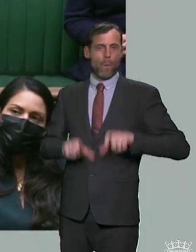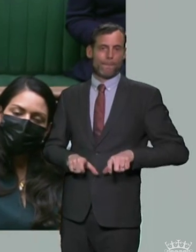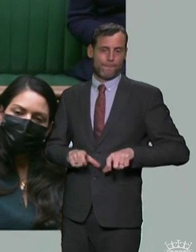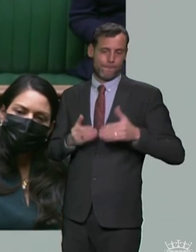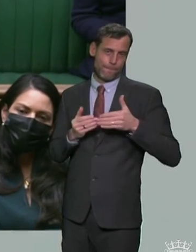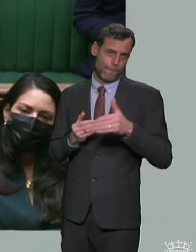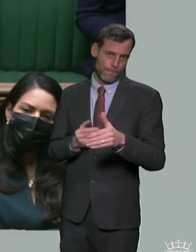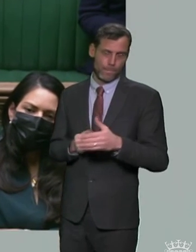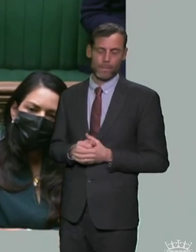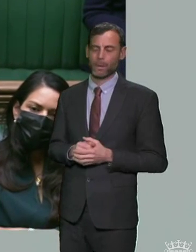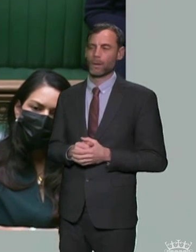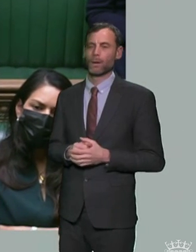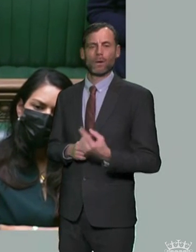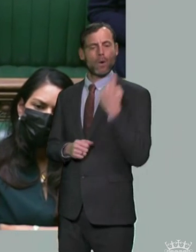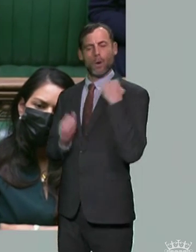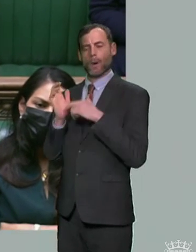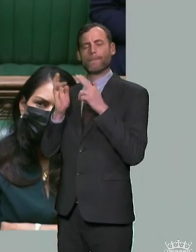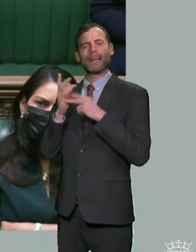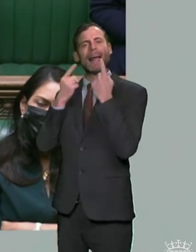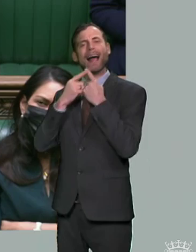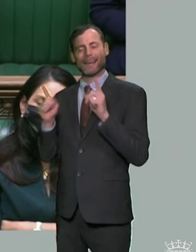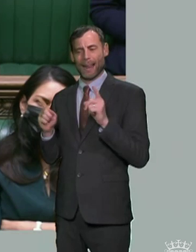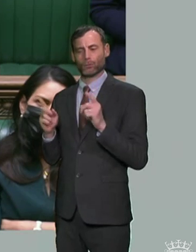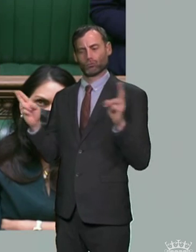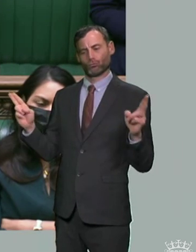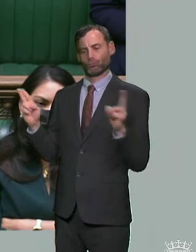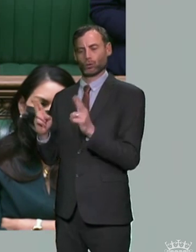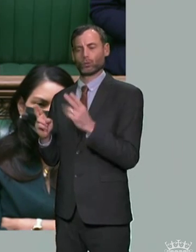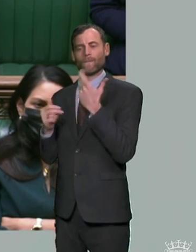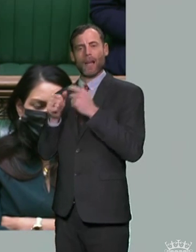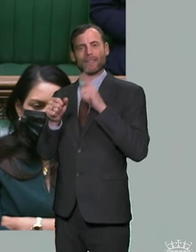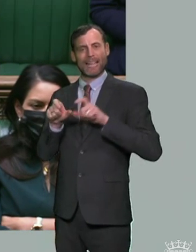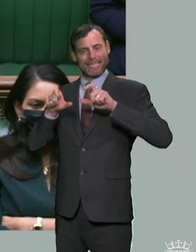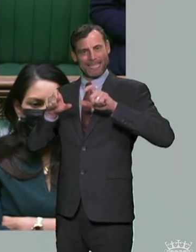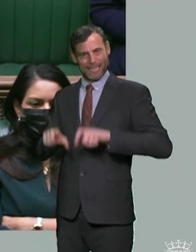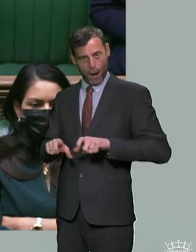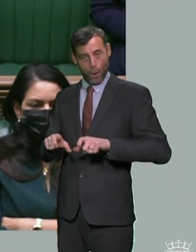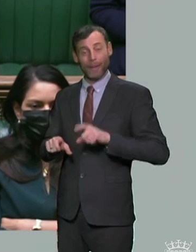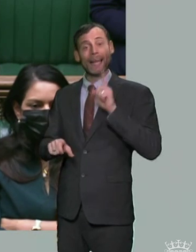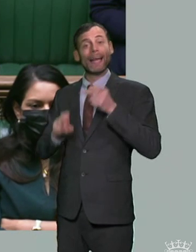On Monday, we reduced the isolation period to five full days with two negative tests, and there